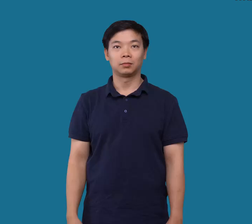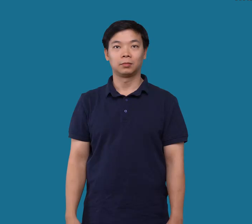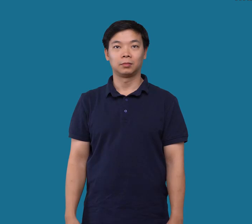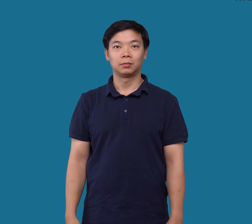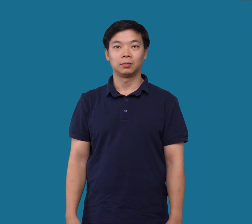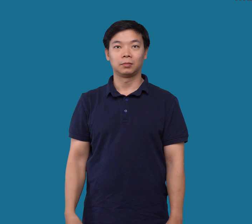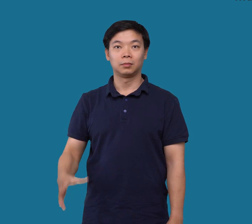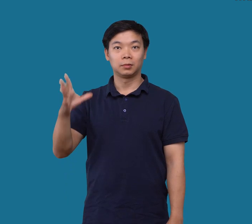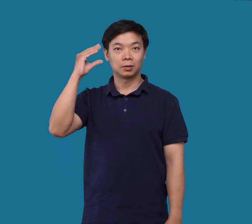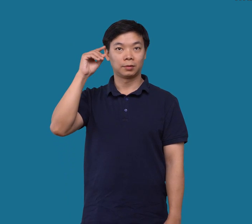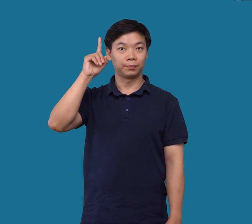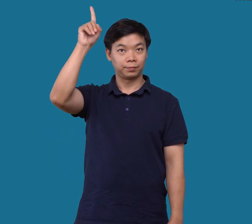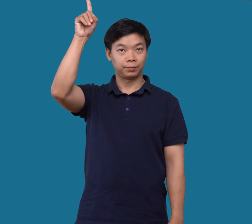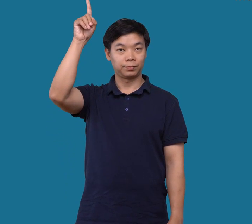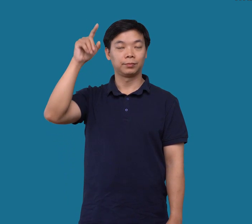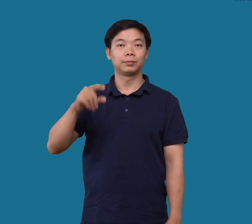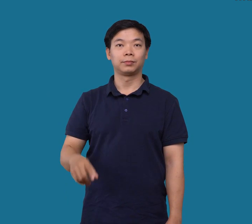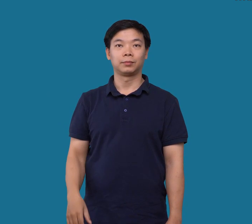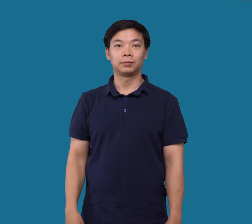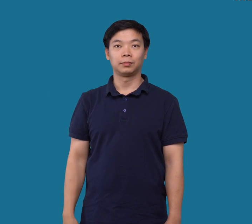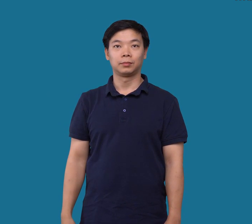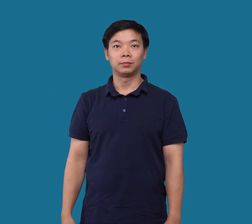màu xanh da trời